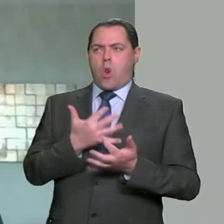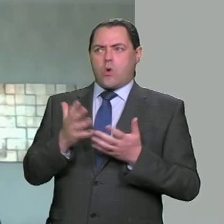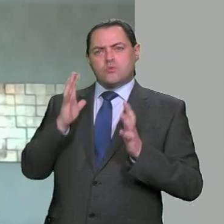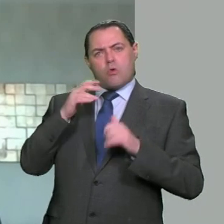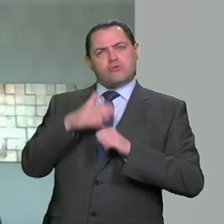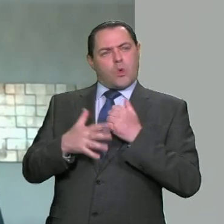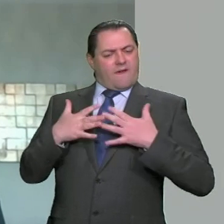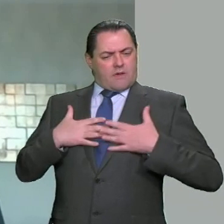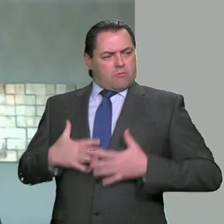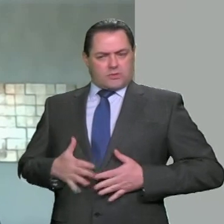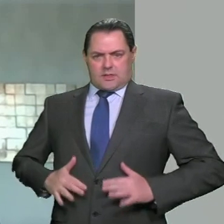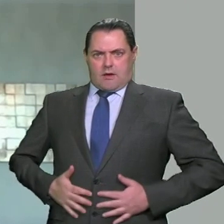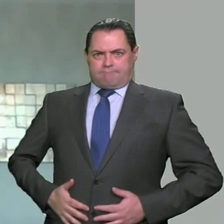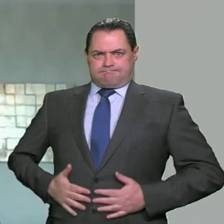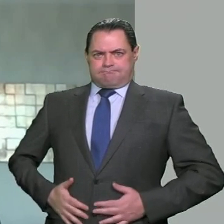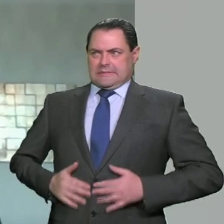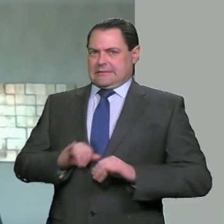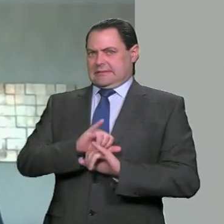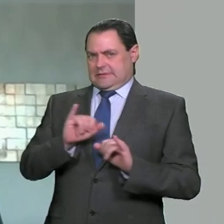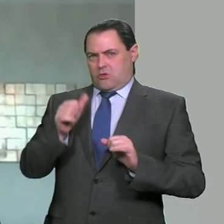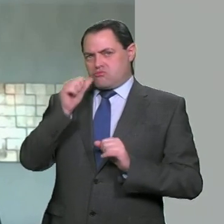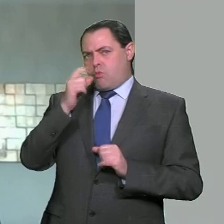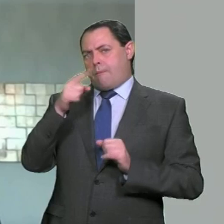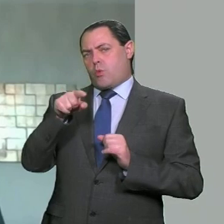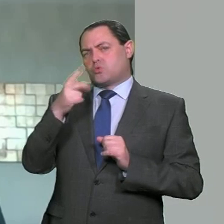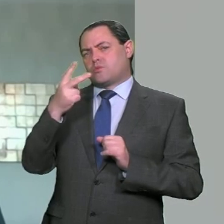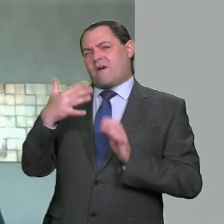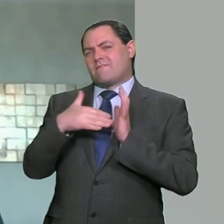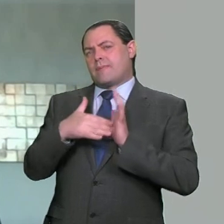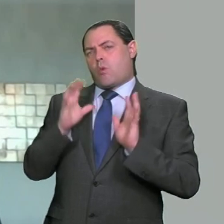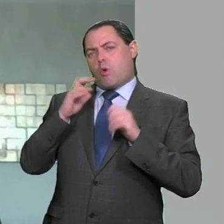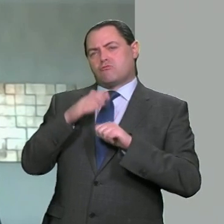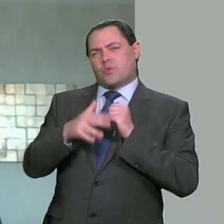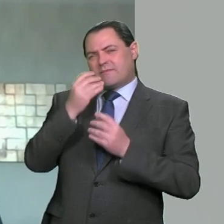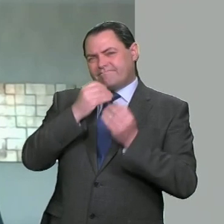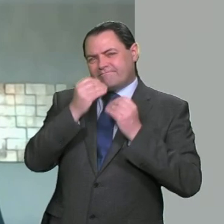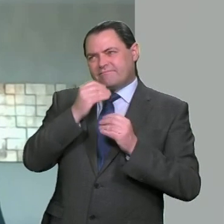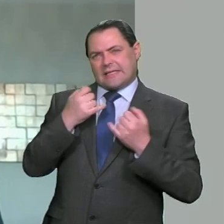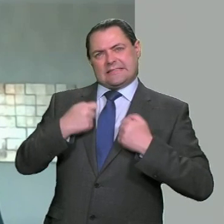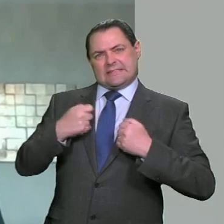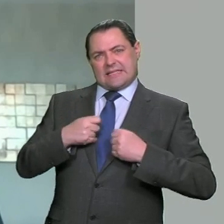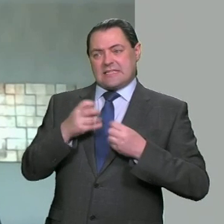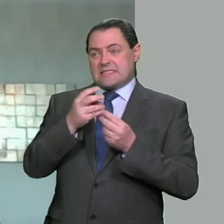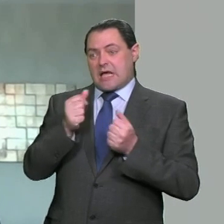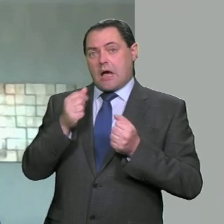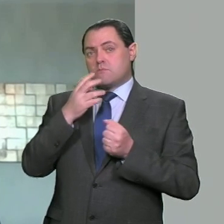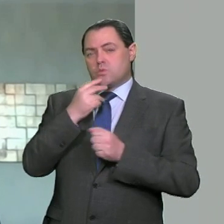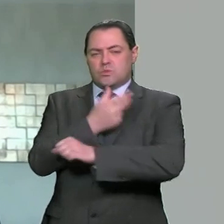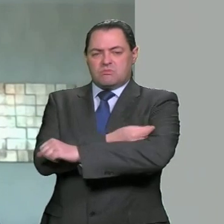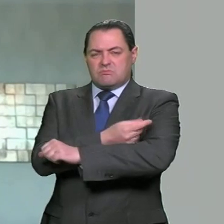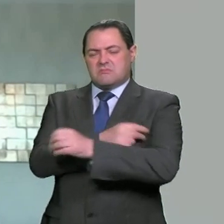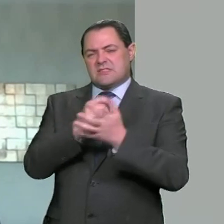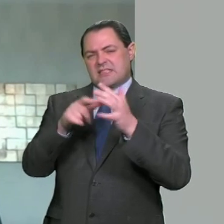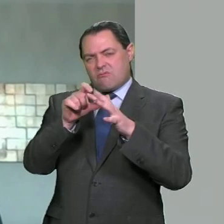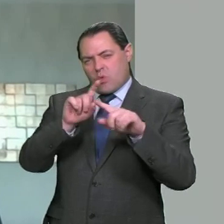There are 1.25 million people who suffer from eating disorders and 1 million people using steroids, and the number is getting worse.